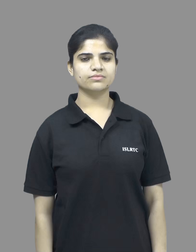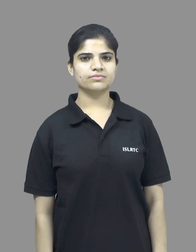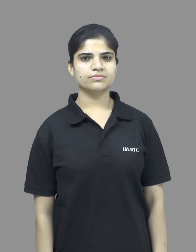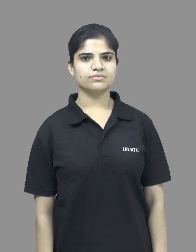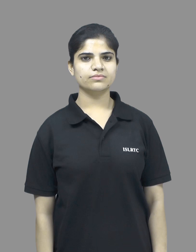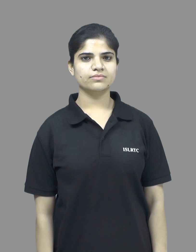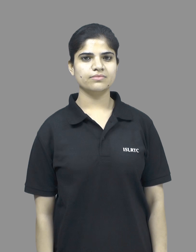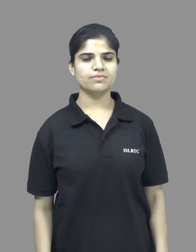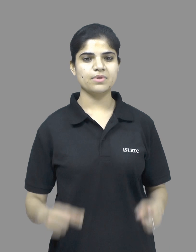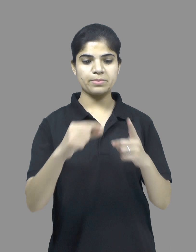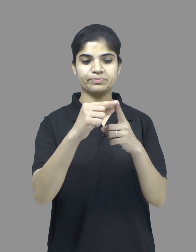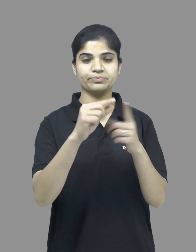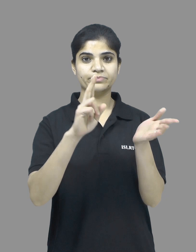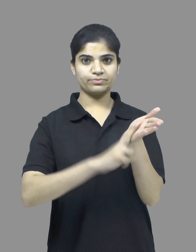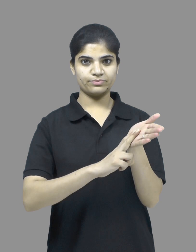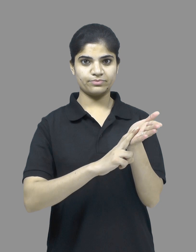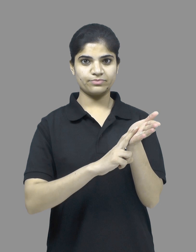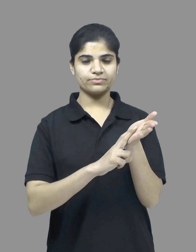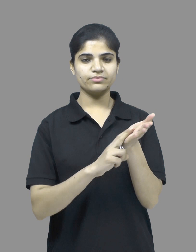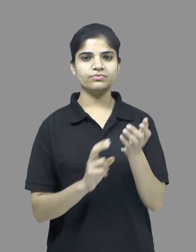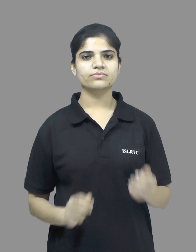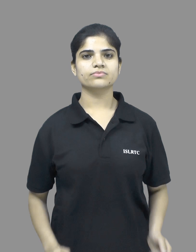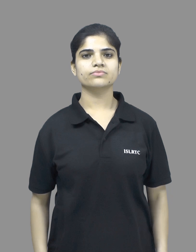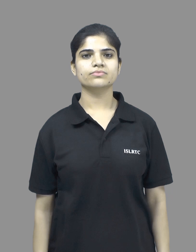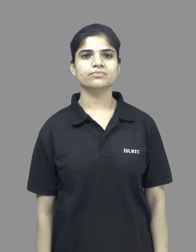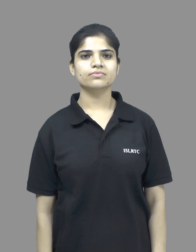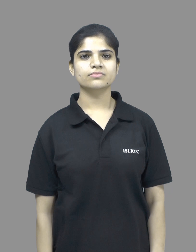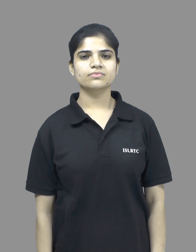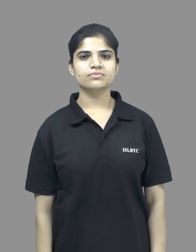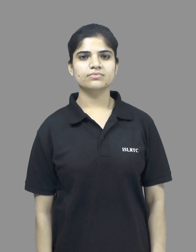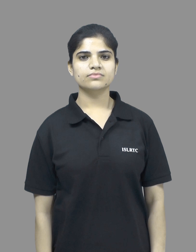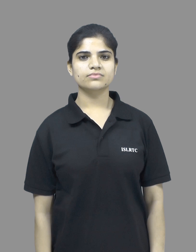Pronoun